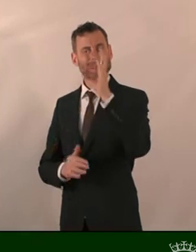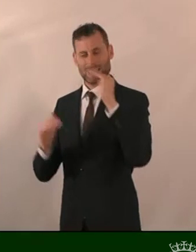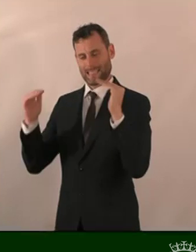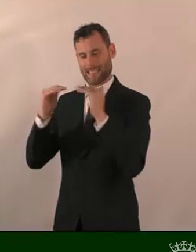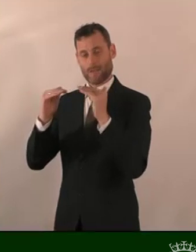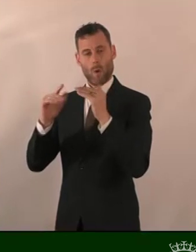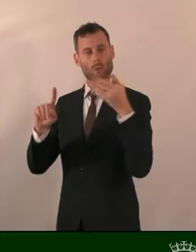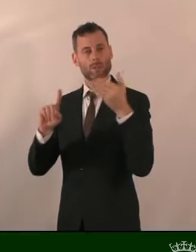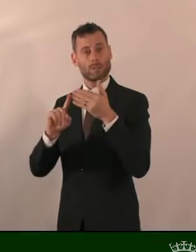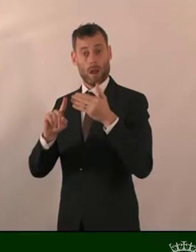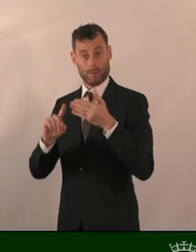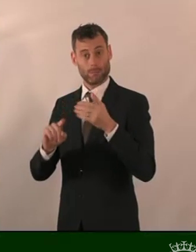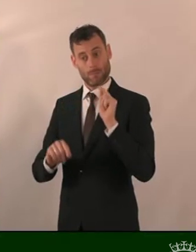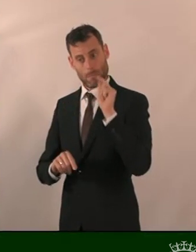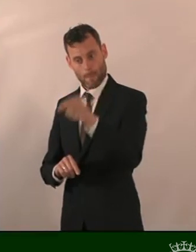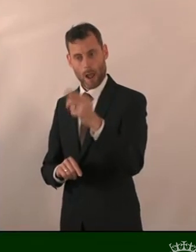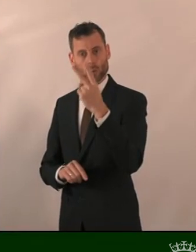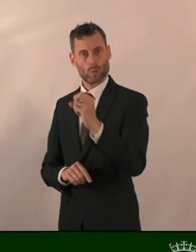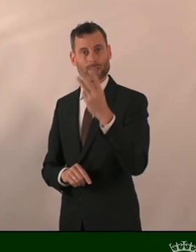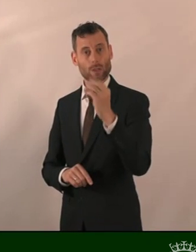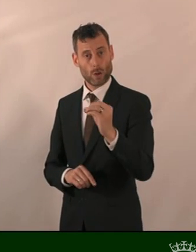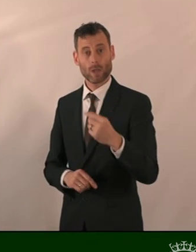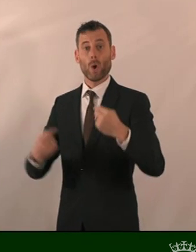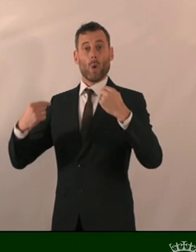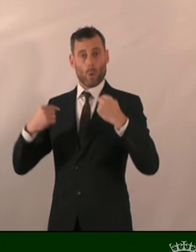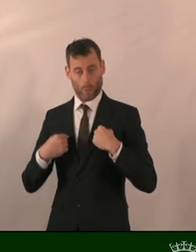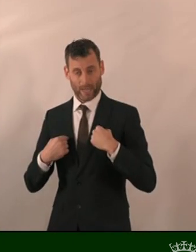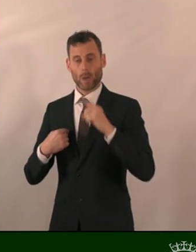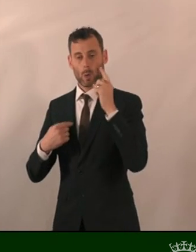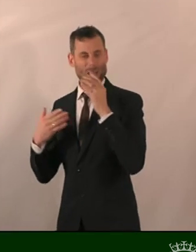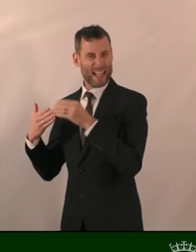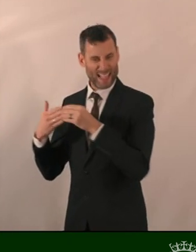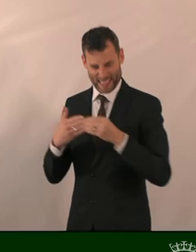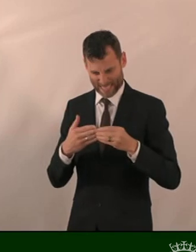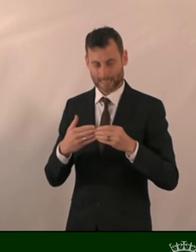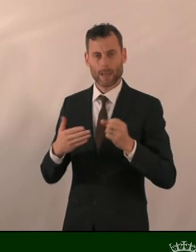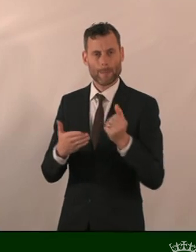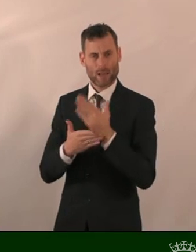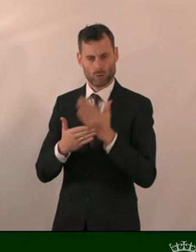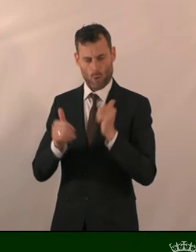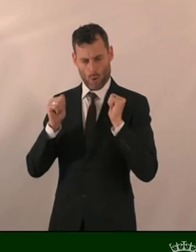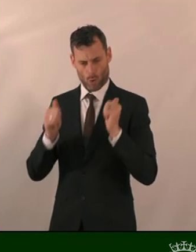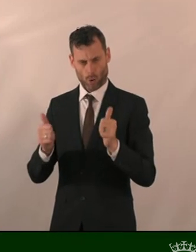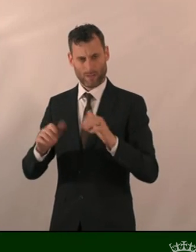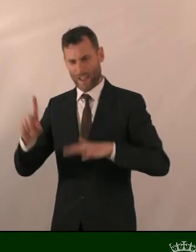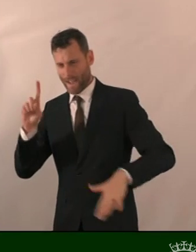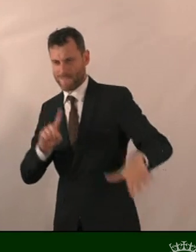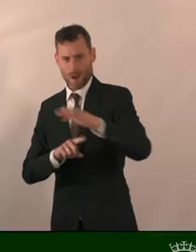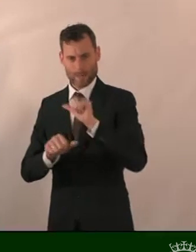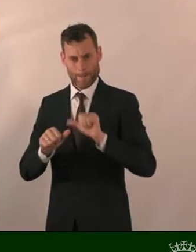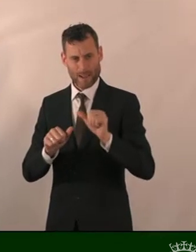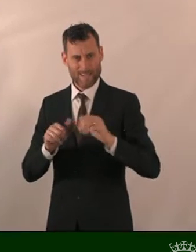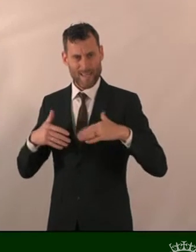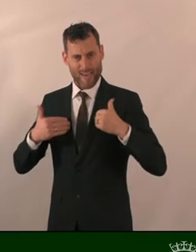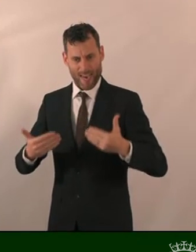This Conservative Government are going to leave our country and our environment in a better state for the next generation.